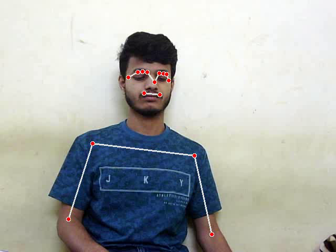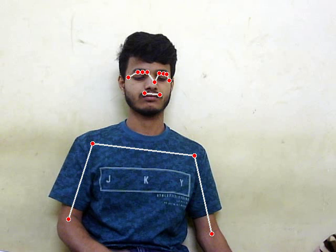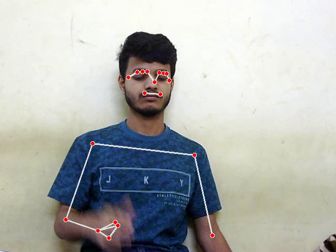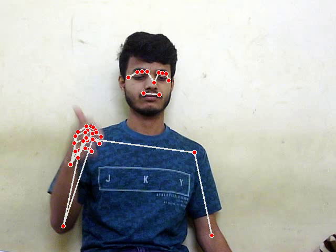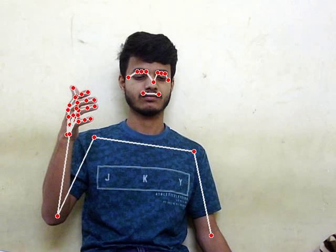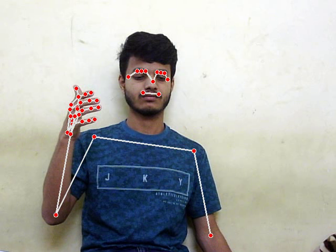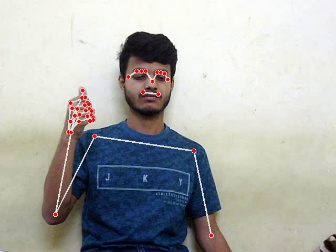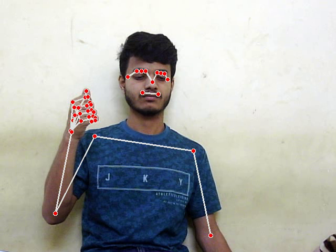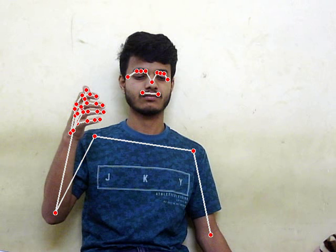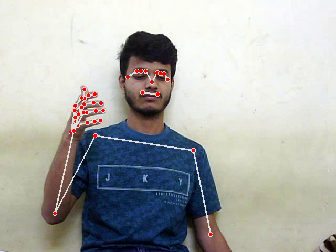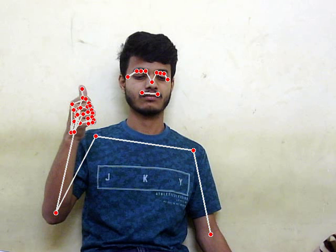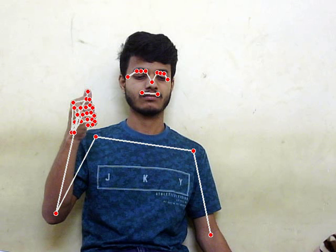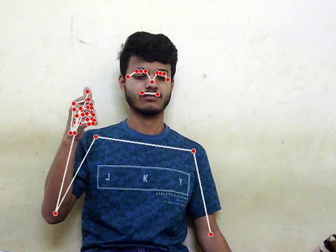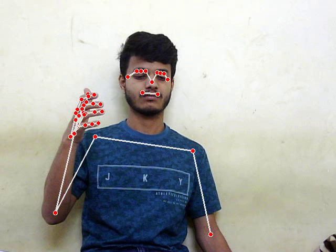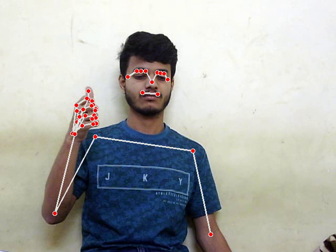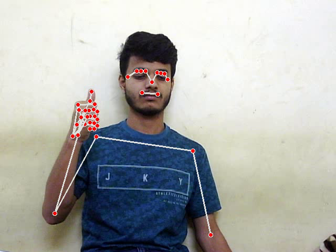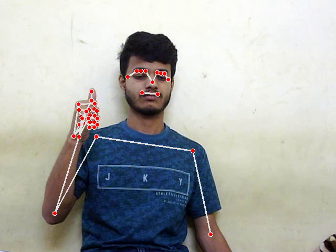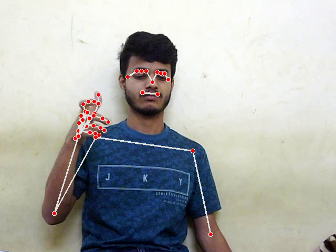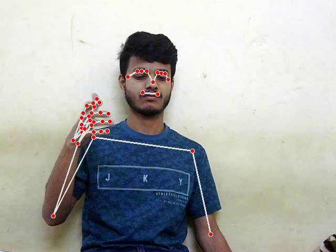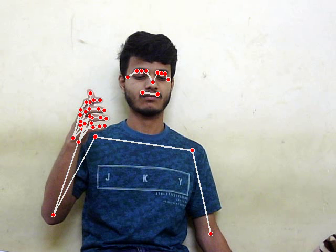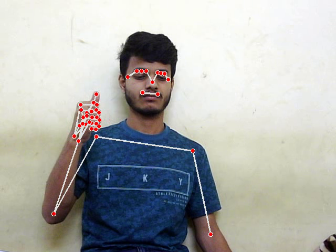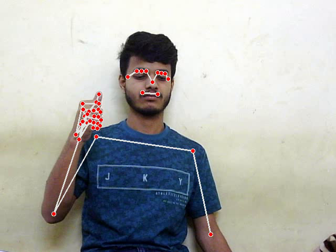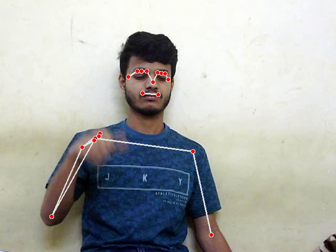milk